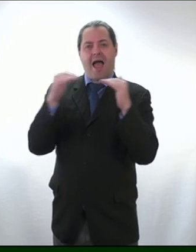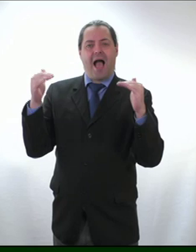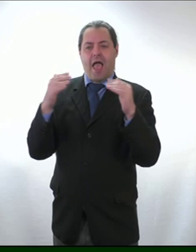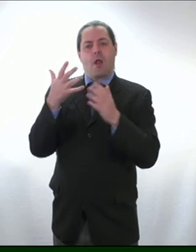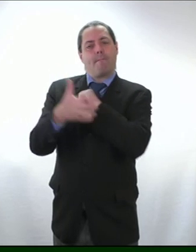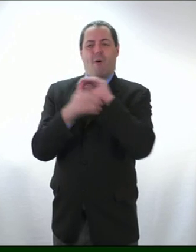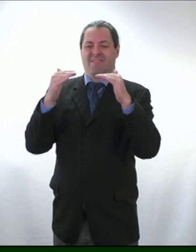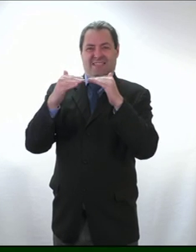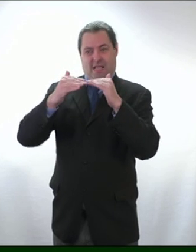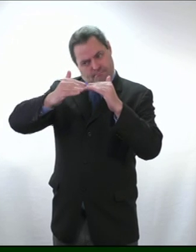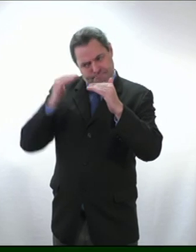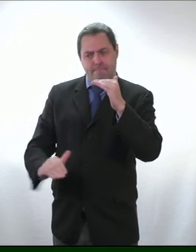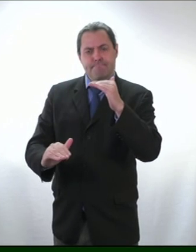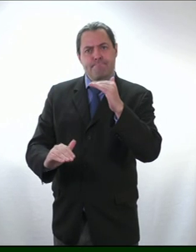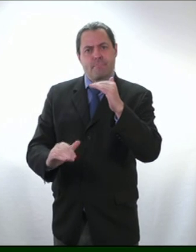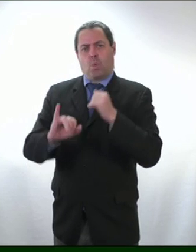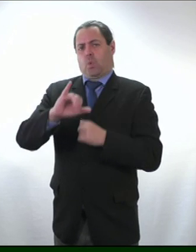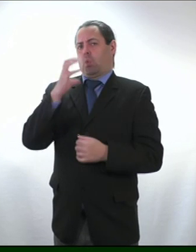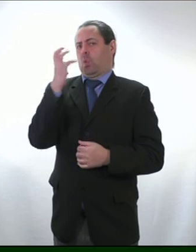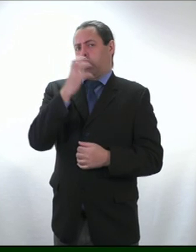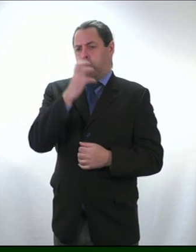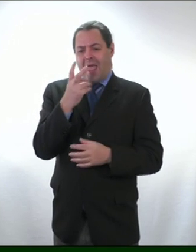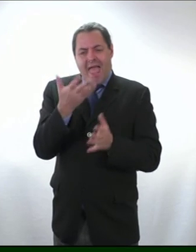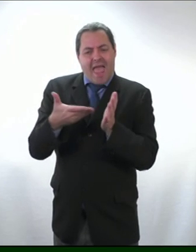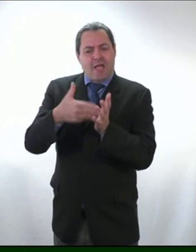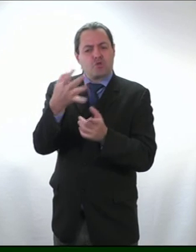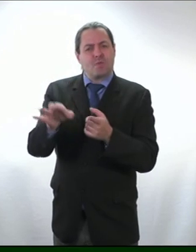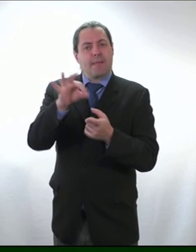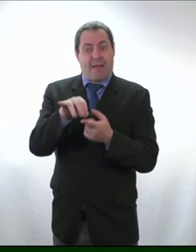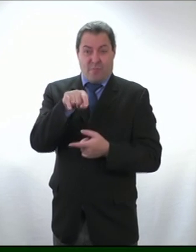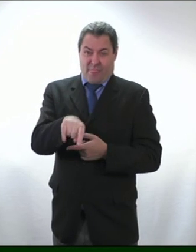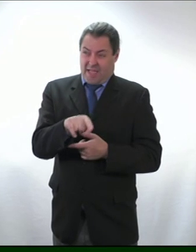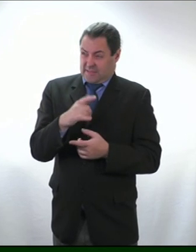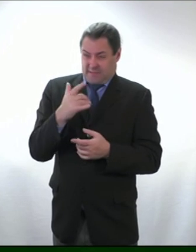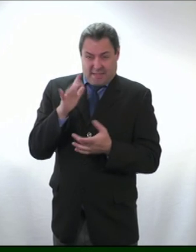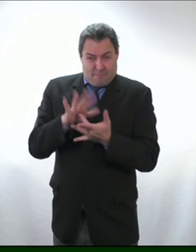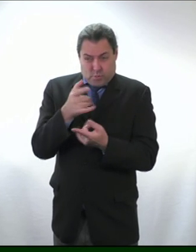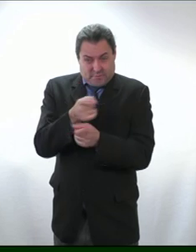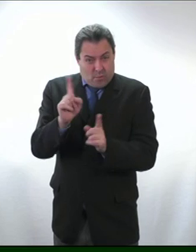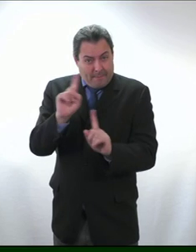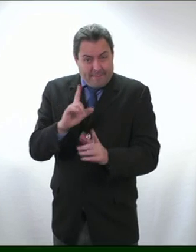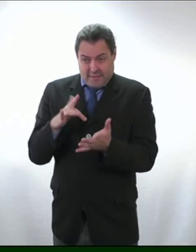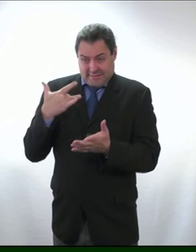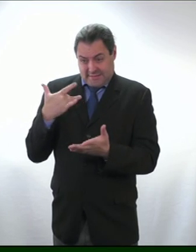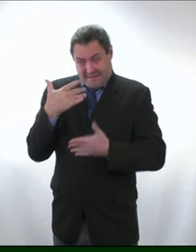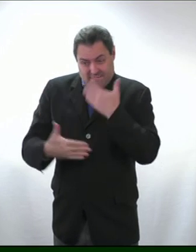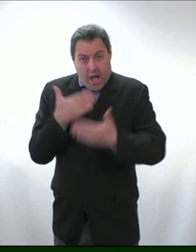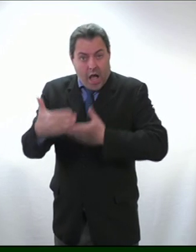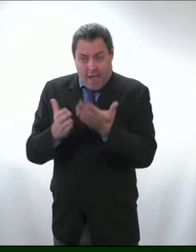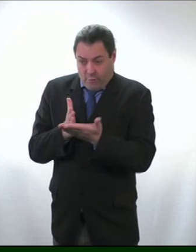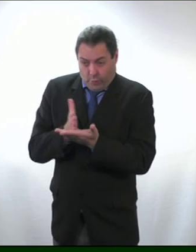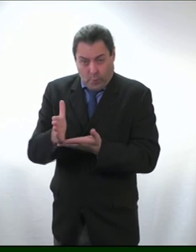The Resolution Foundation has called the £20 uplift a “living standards lifeline” for millions of families during the pandemic.